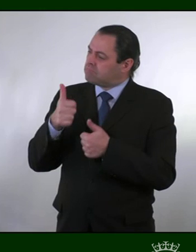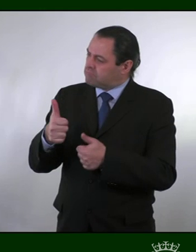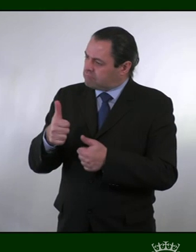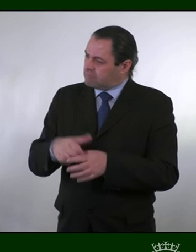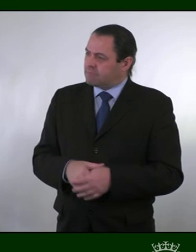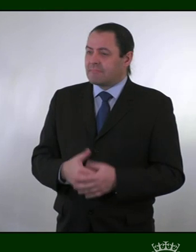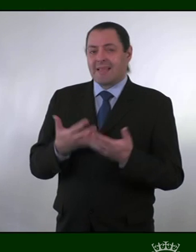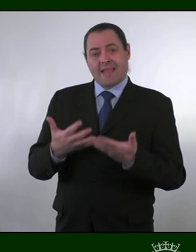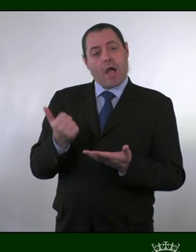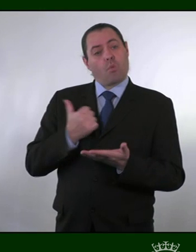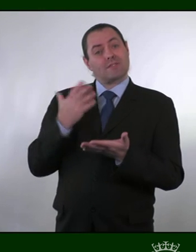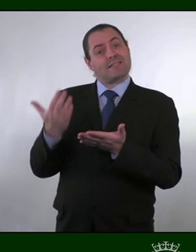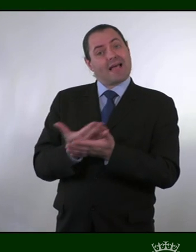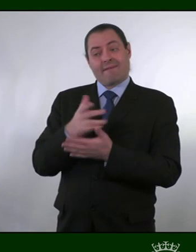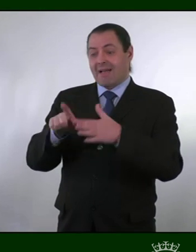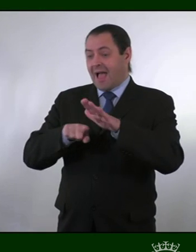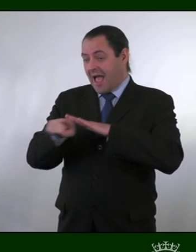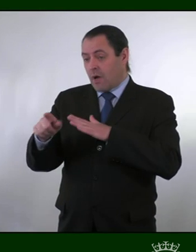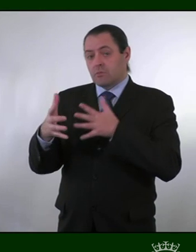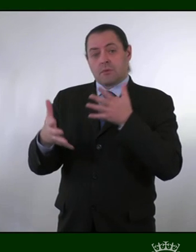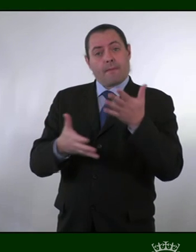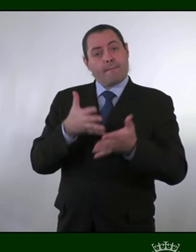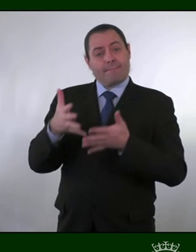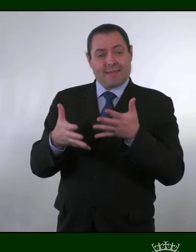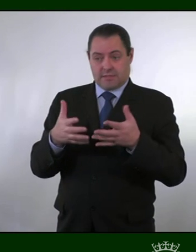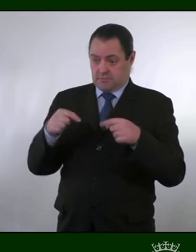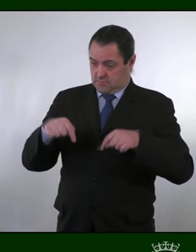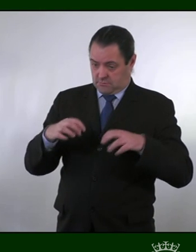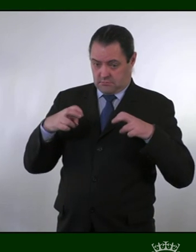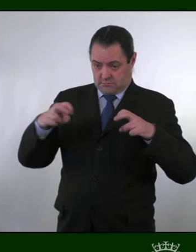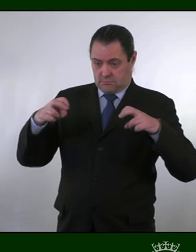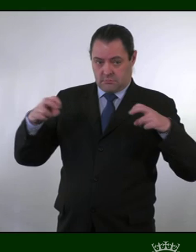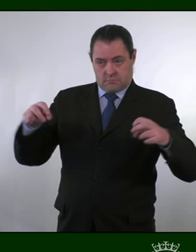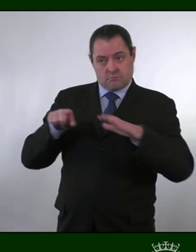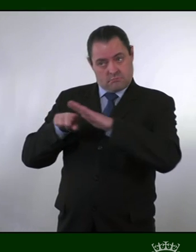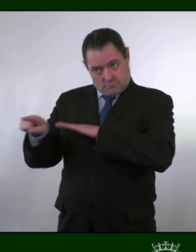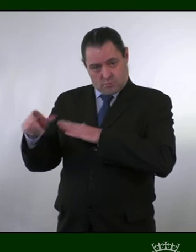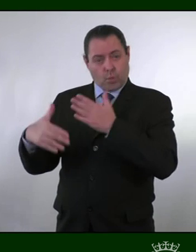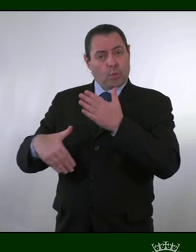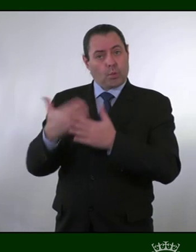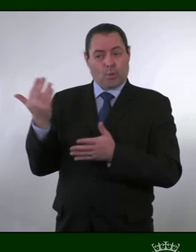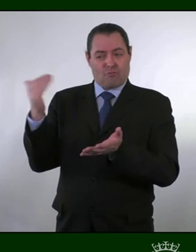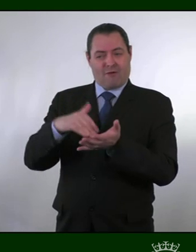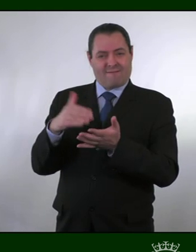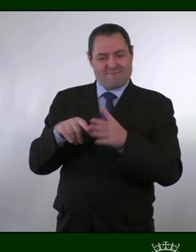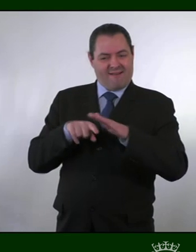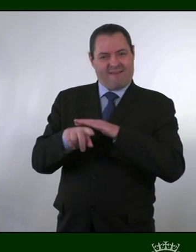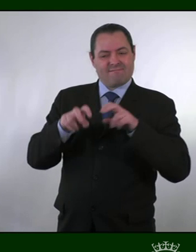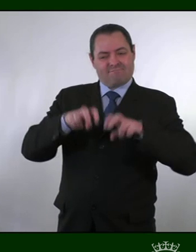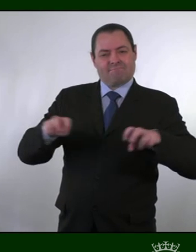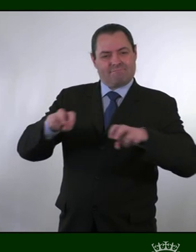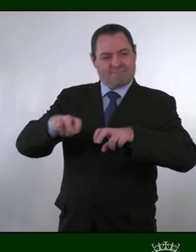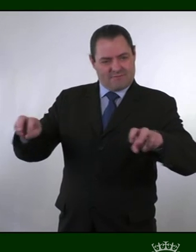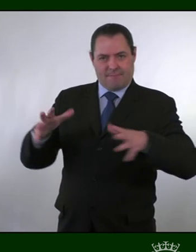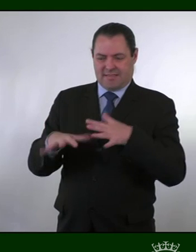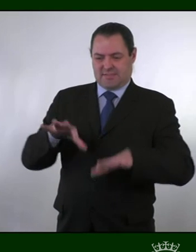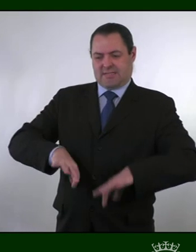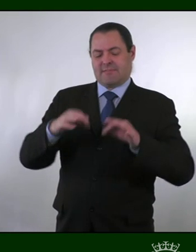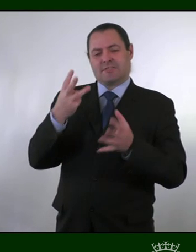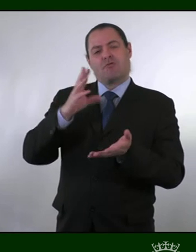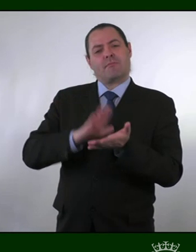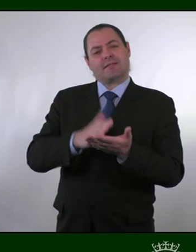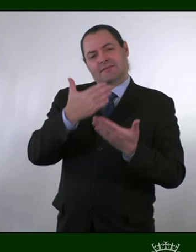In order to allow the safe exit of hon. Members participating in this item of business and the safe arrival of those participating in the next, I am suspending the House for three minutes.